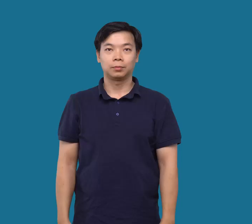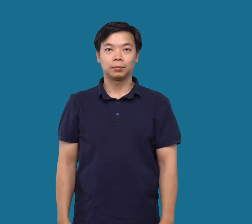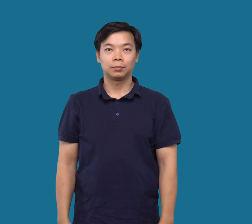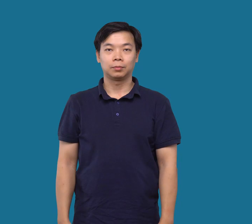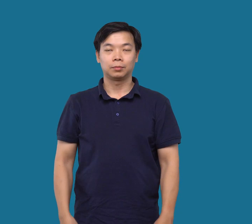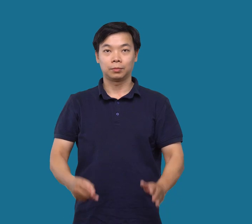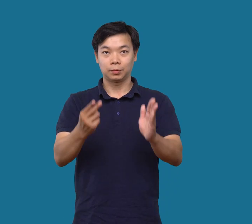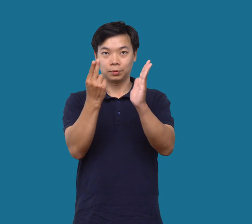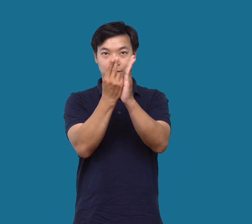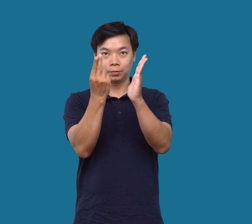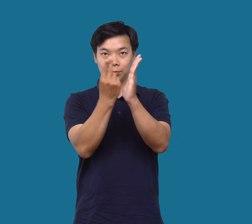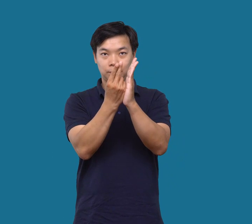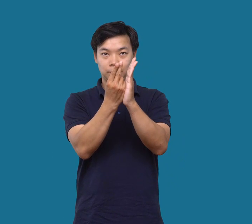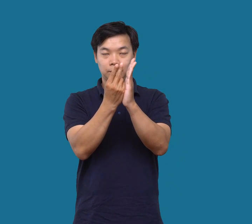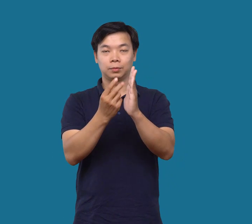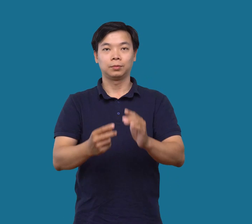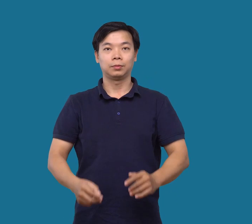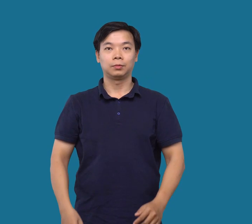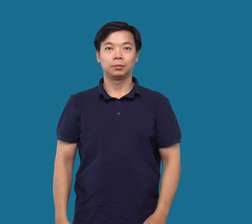nghệ thuật